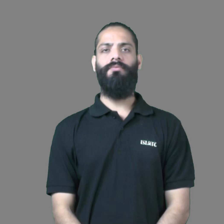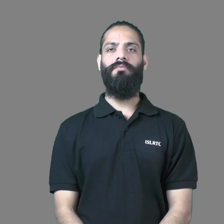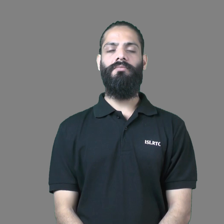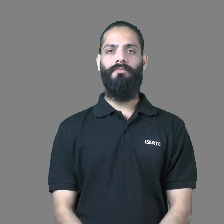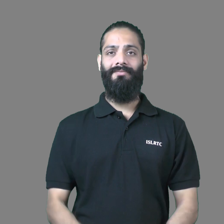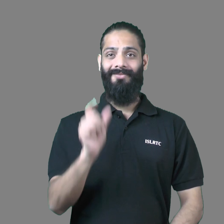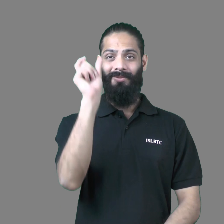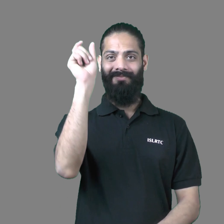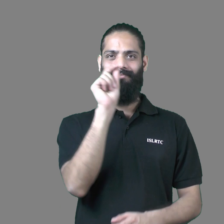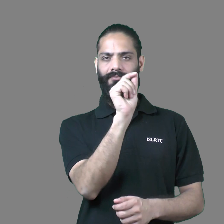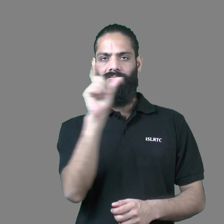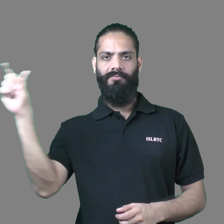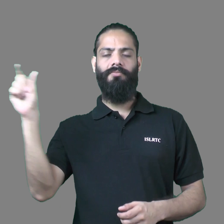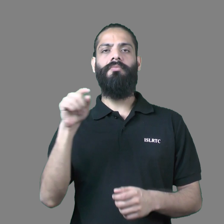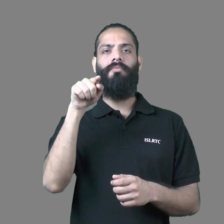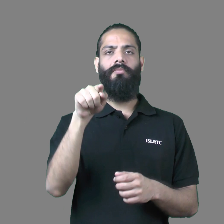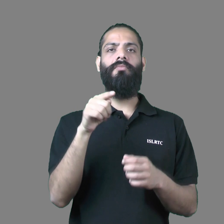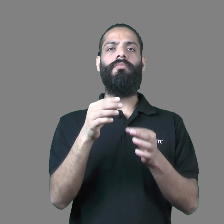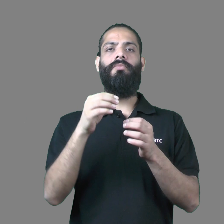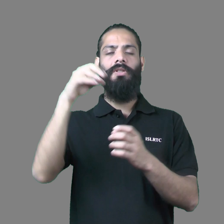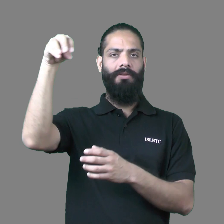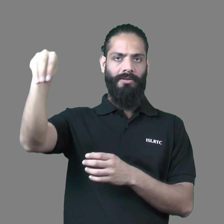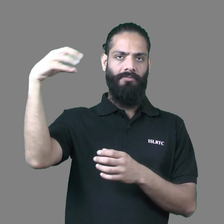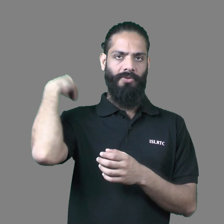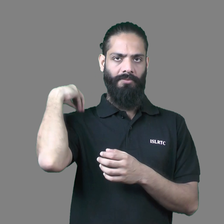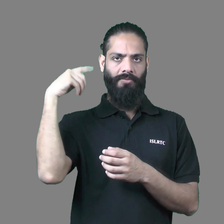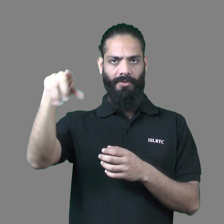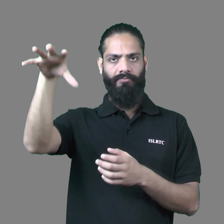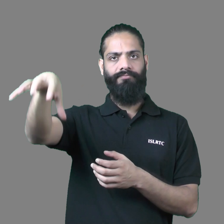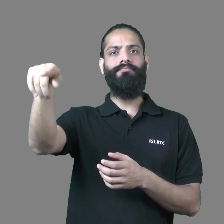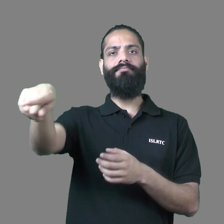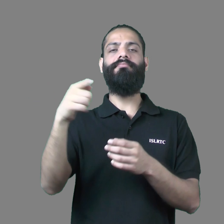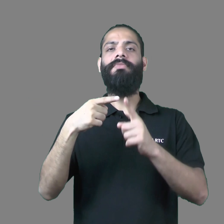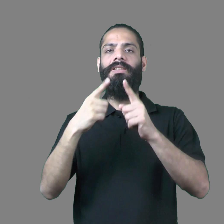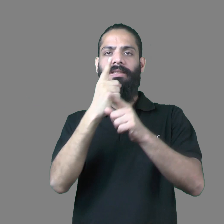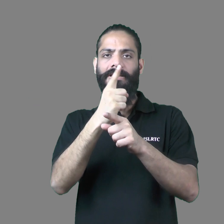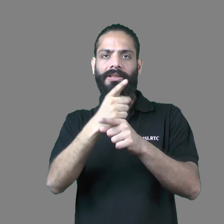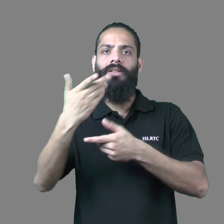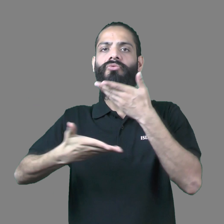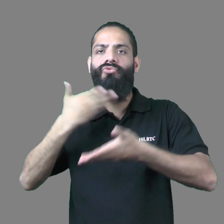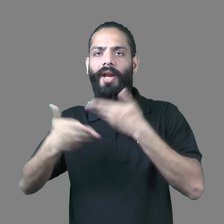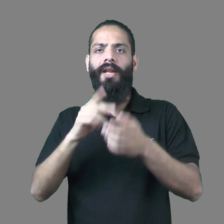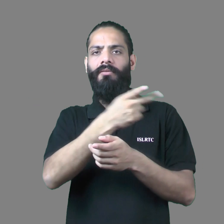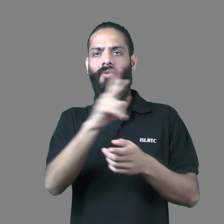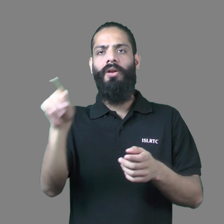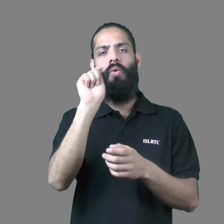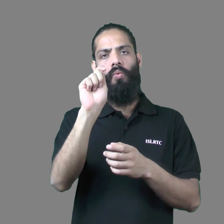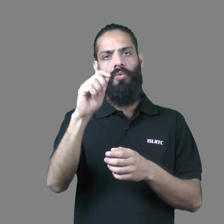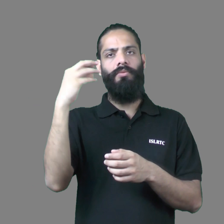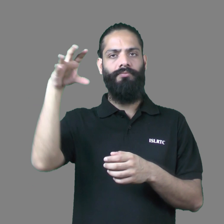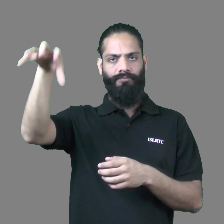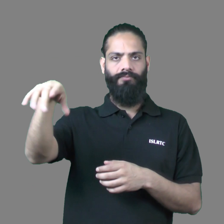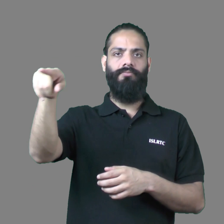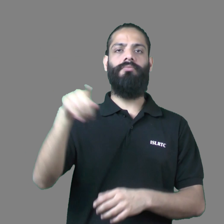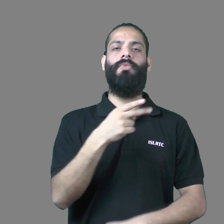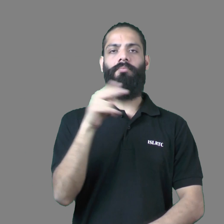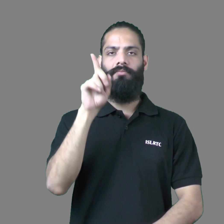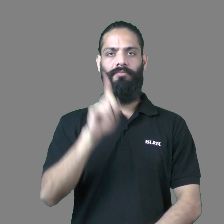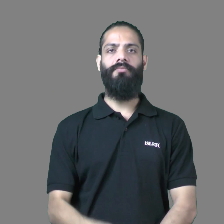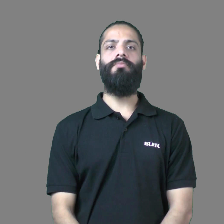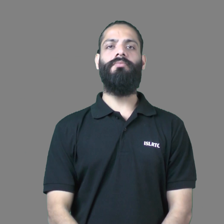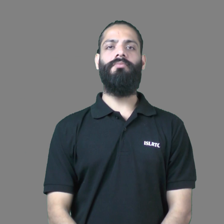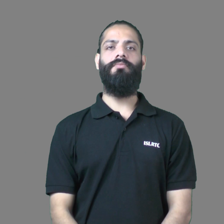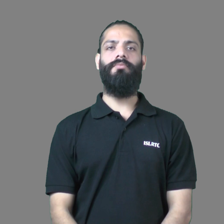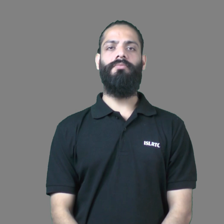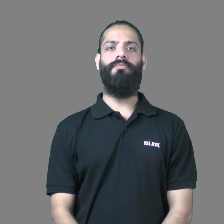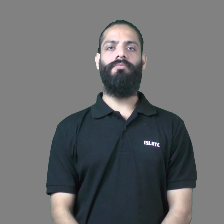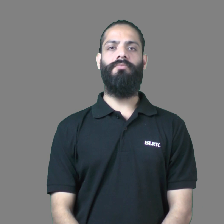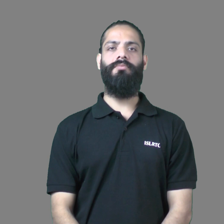District Institute of Education and Training (Diet)